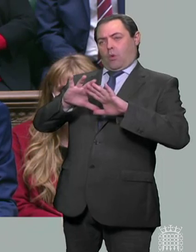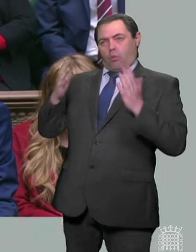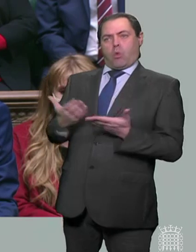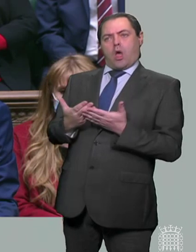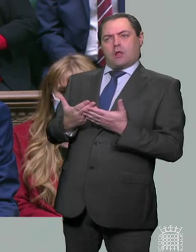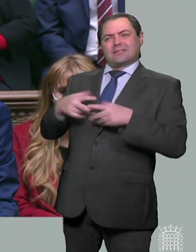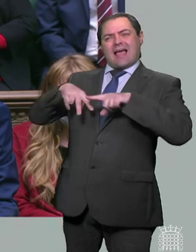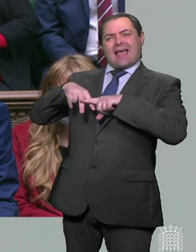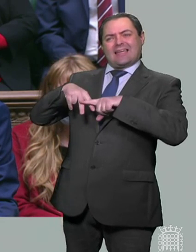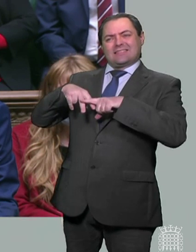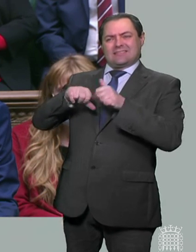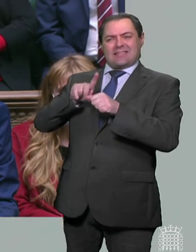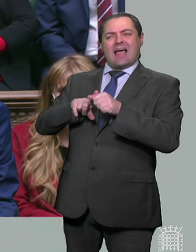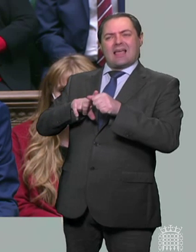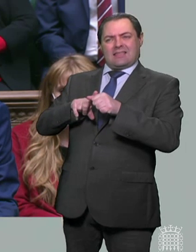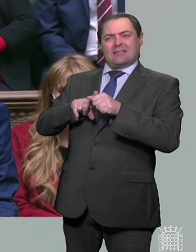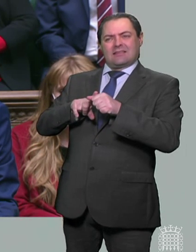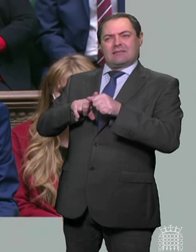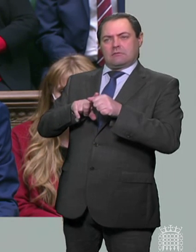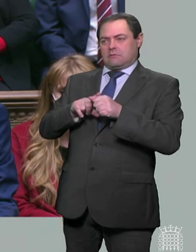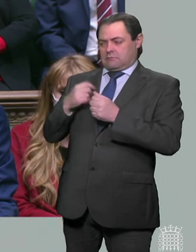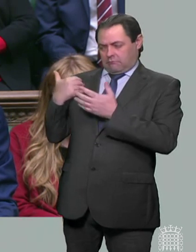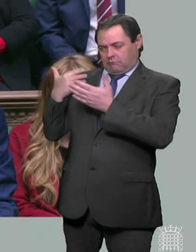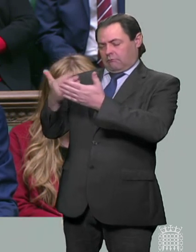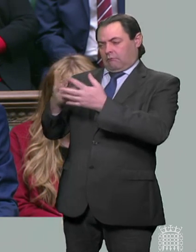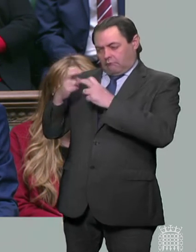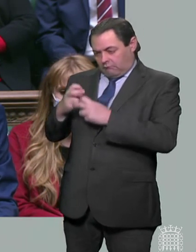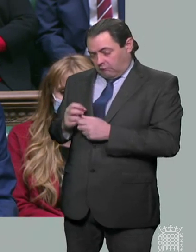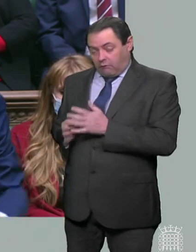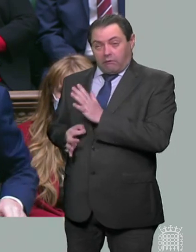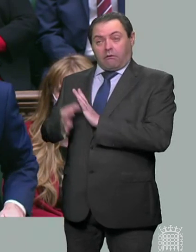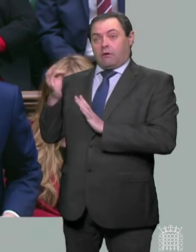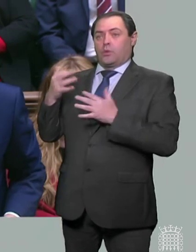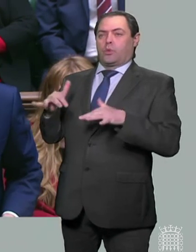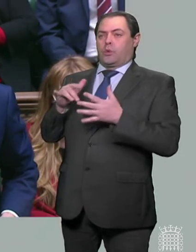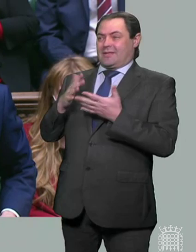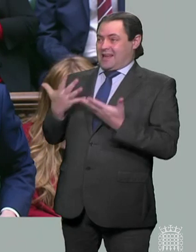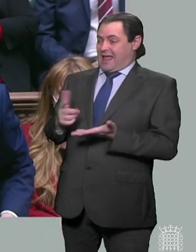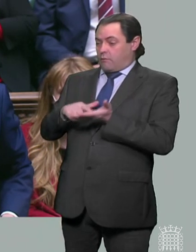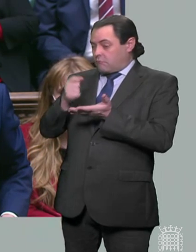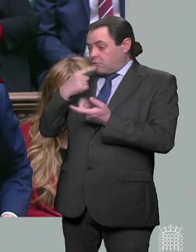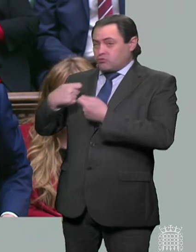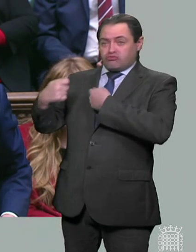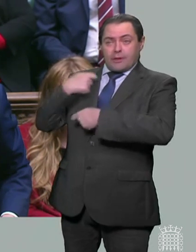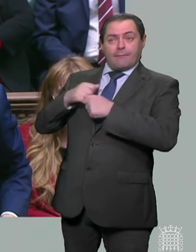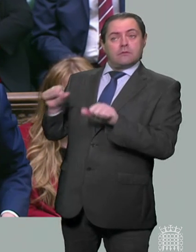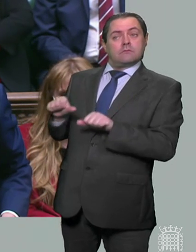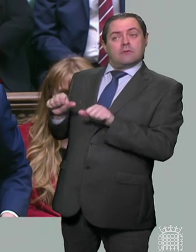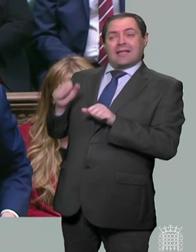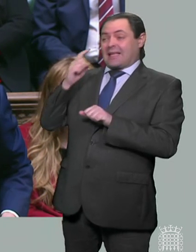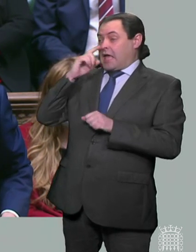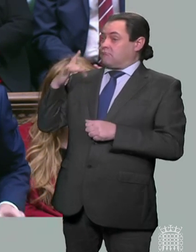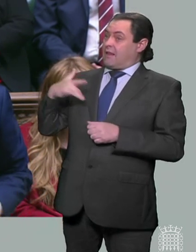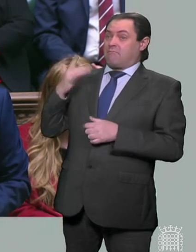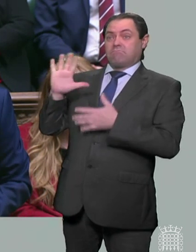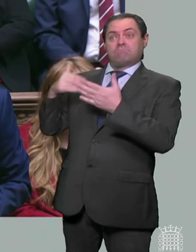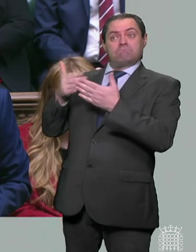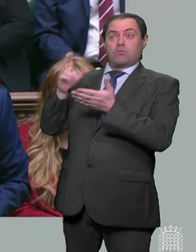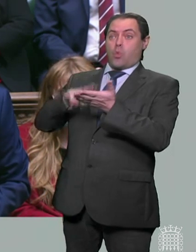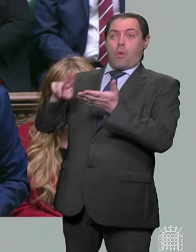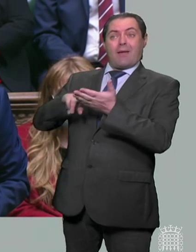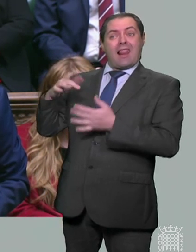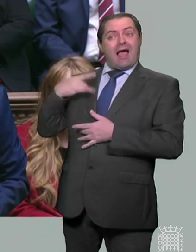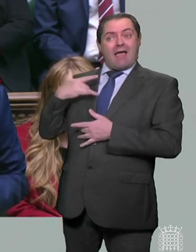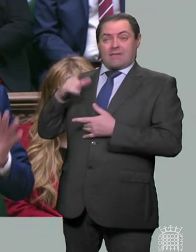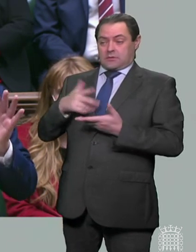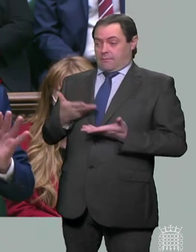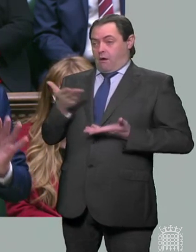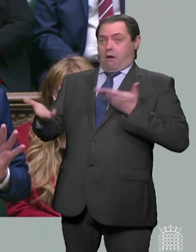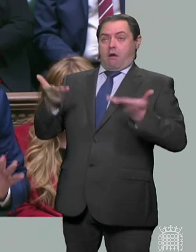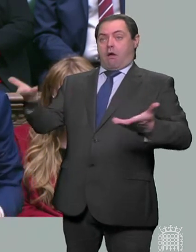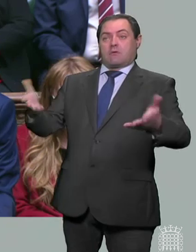Extraordinary advances mean that people living with HIV on effective treatment can now enjoy normal life expectancy and are no longer at risk of passing on the virus.